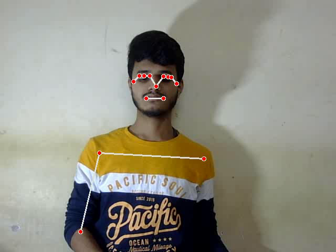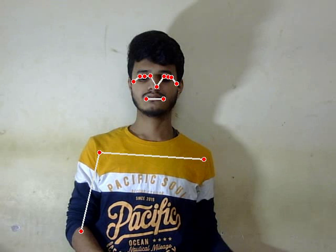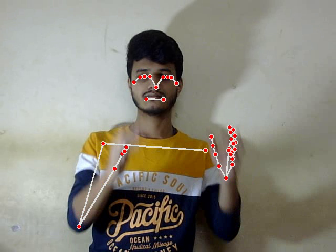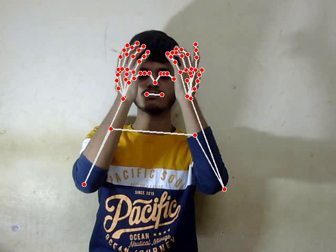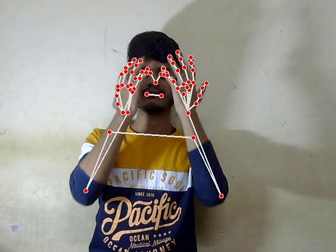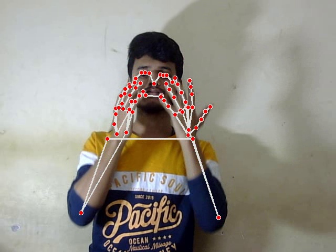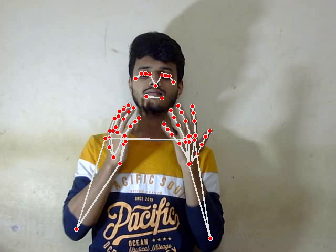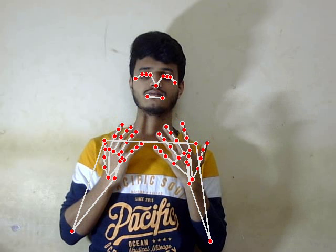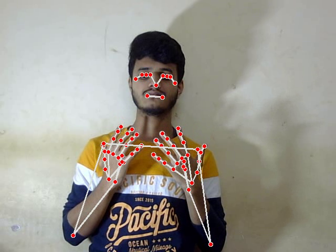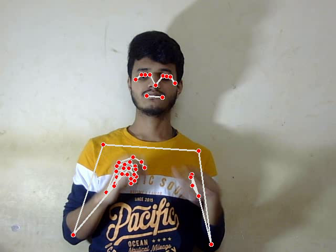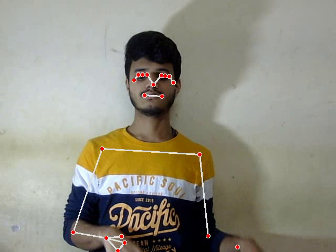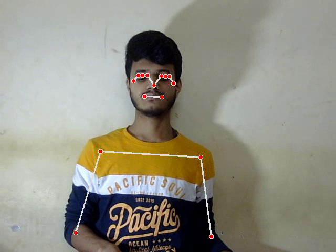sad